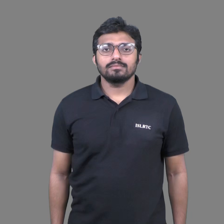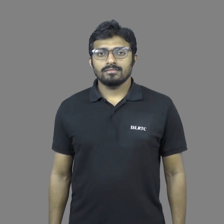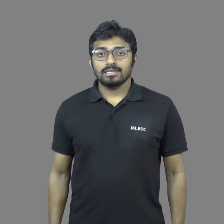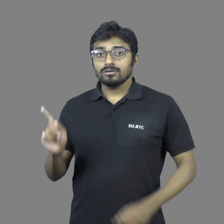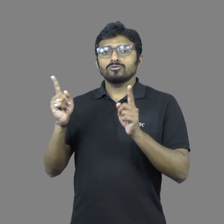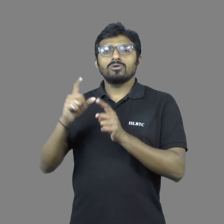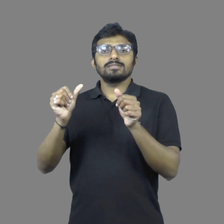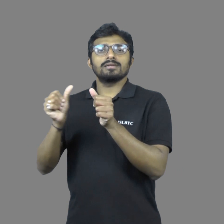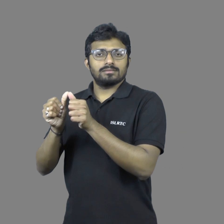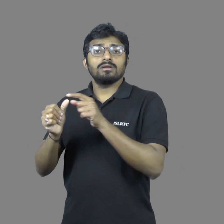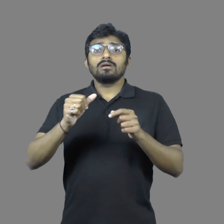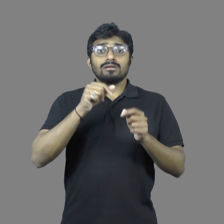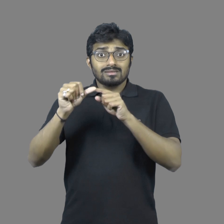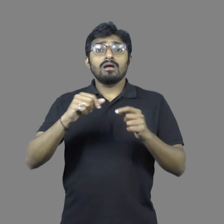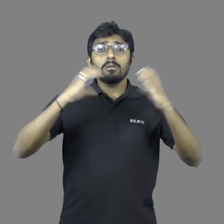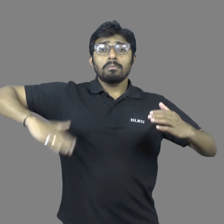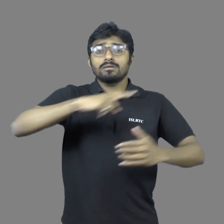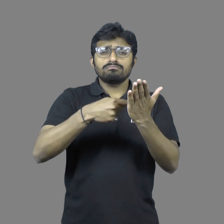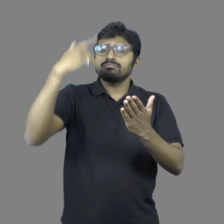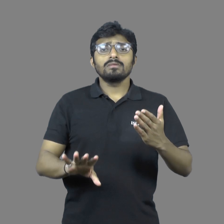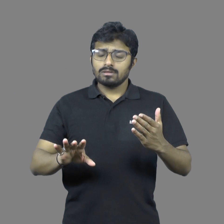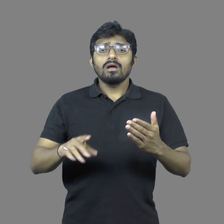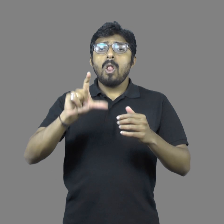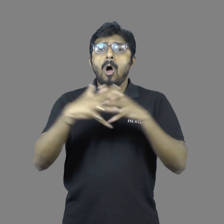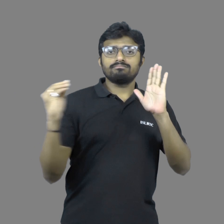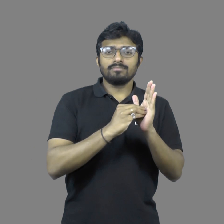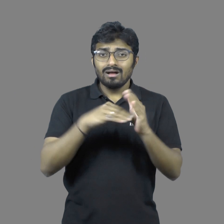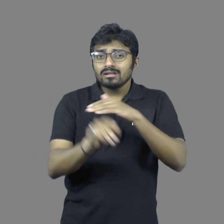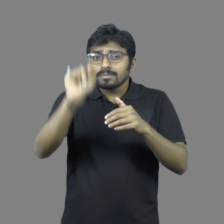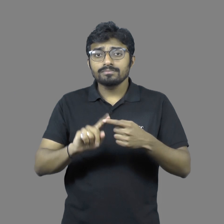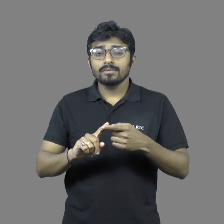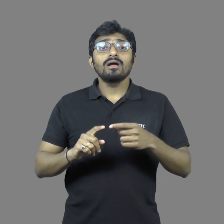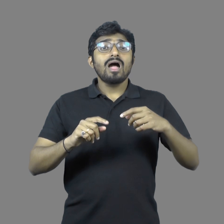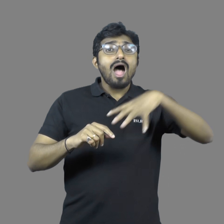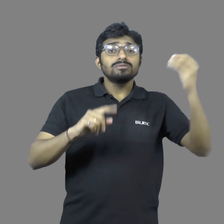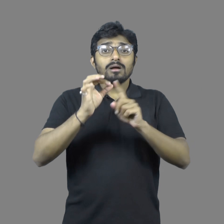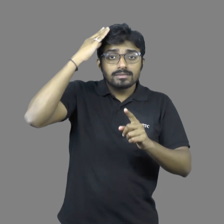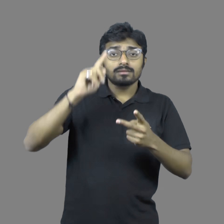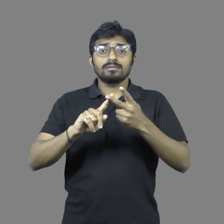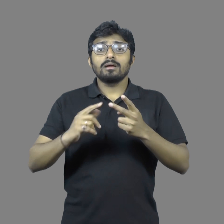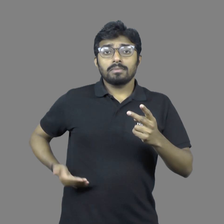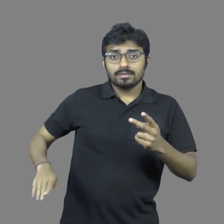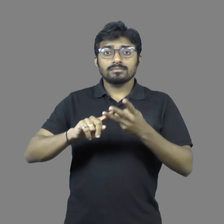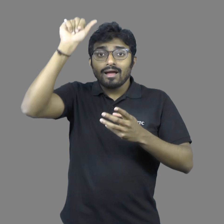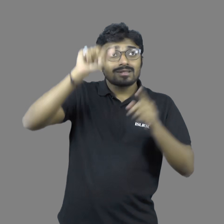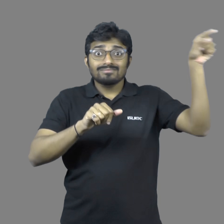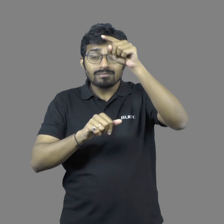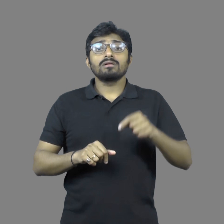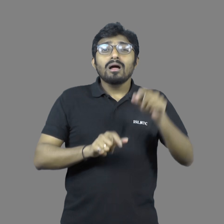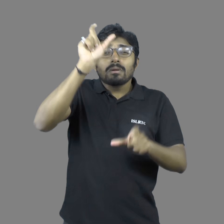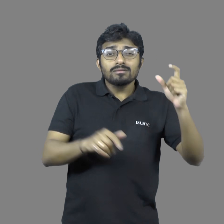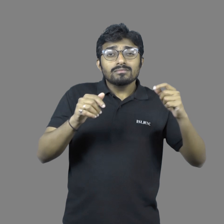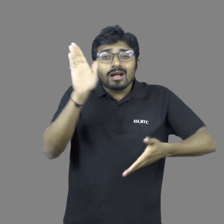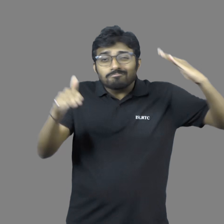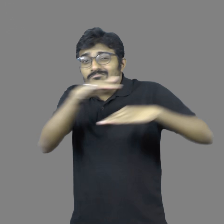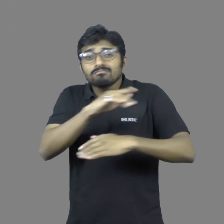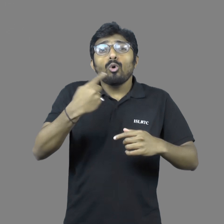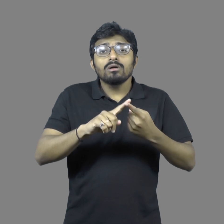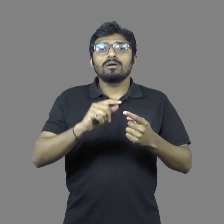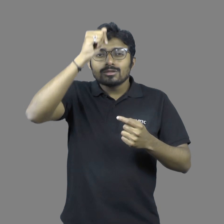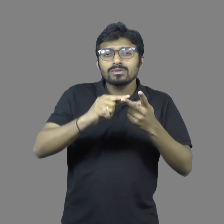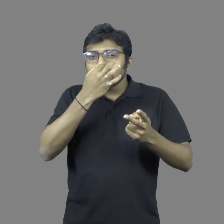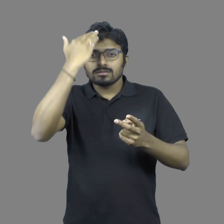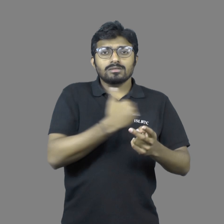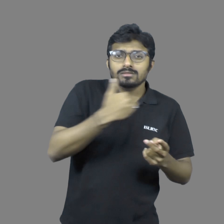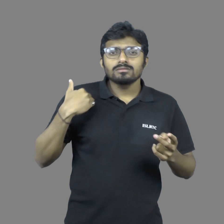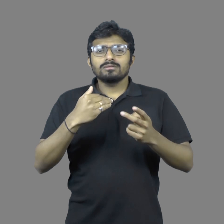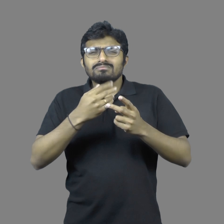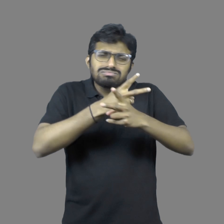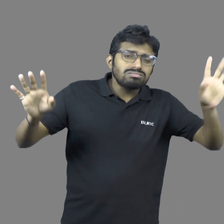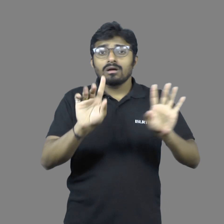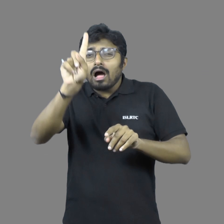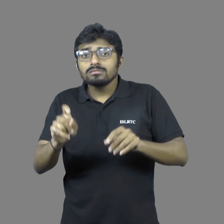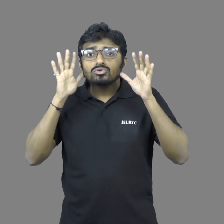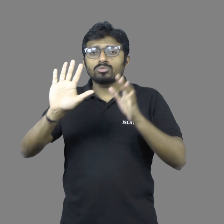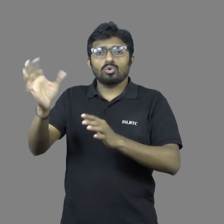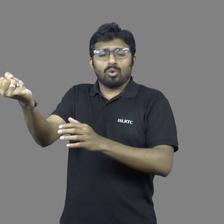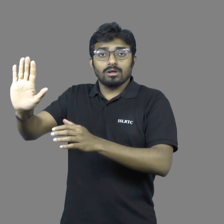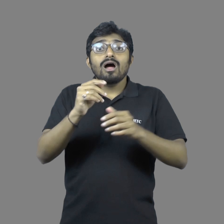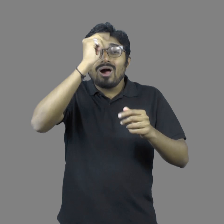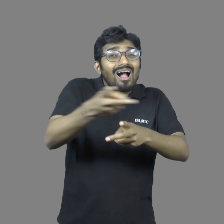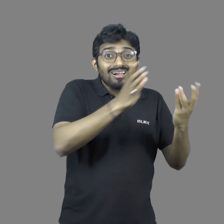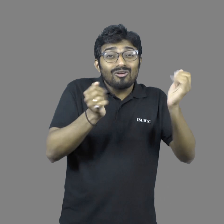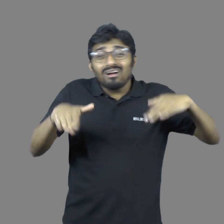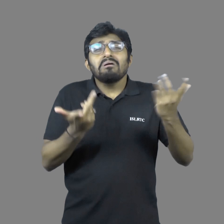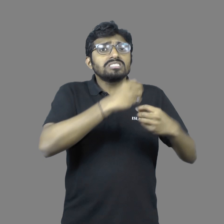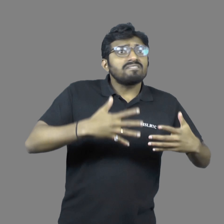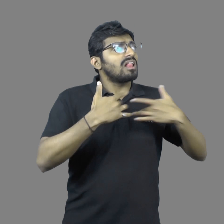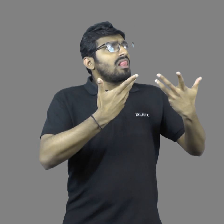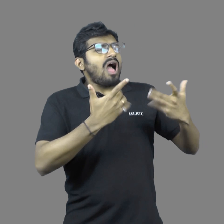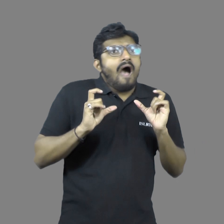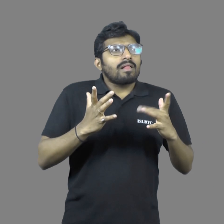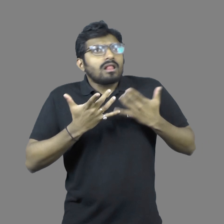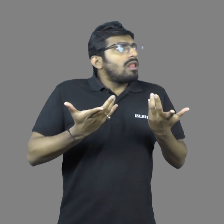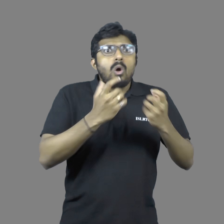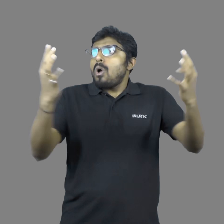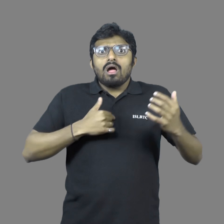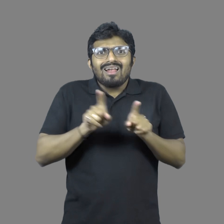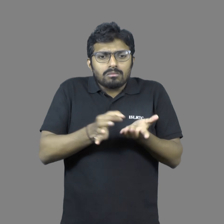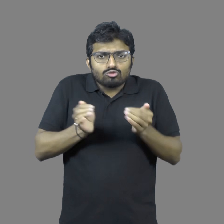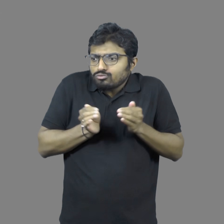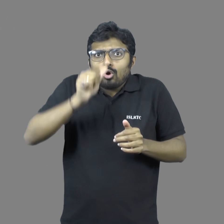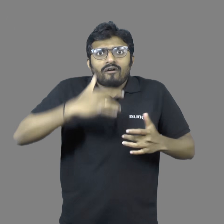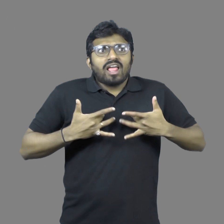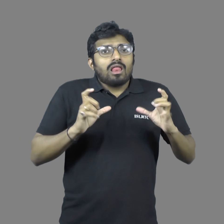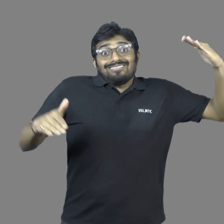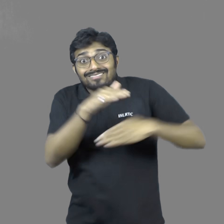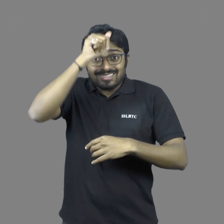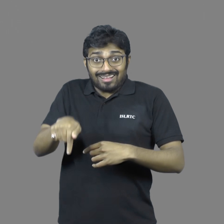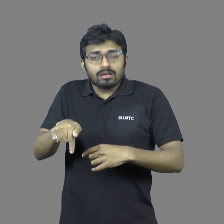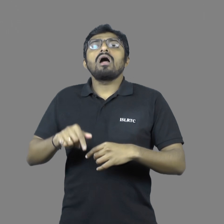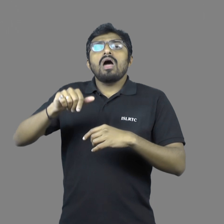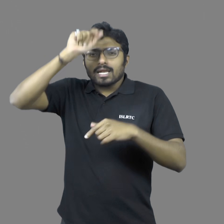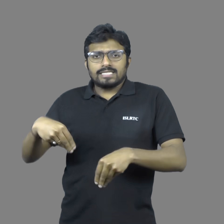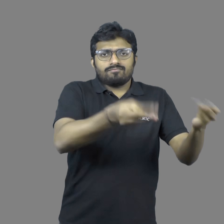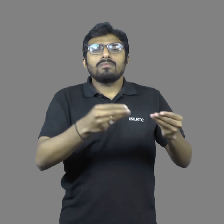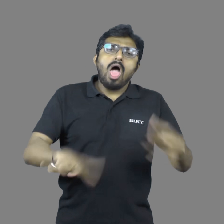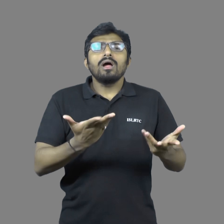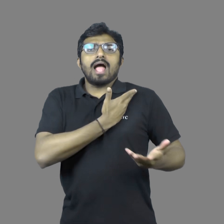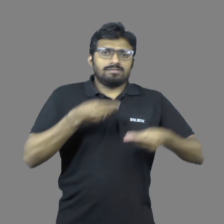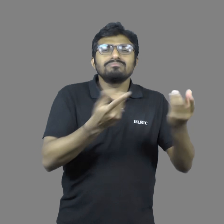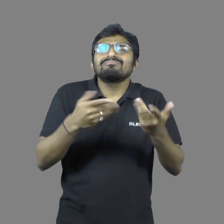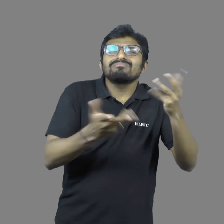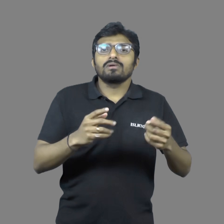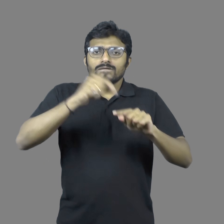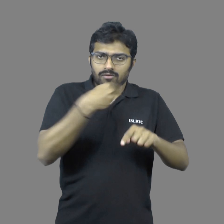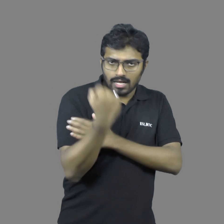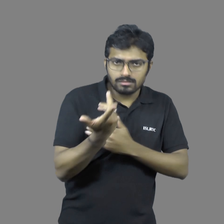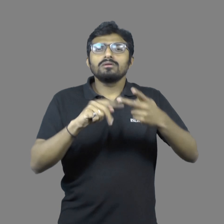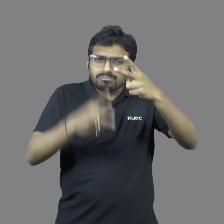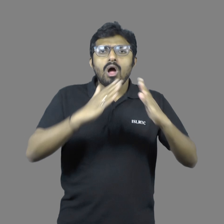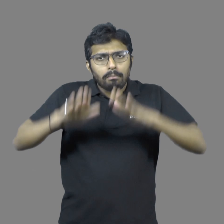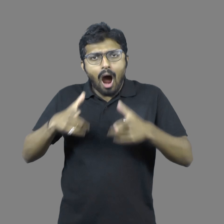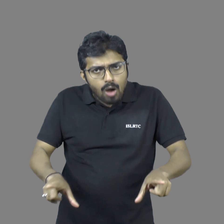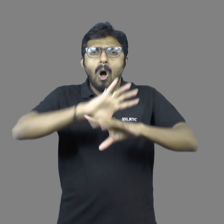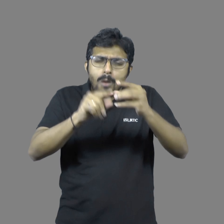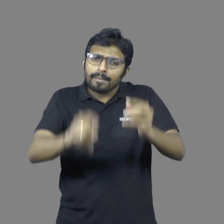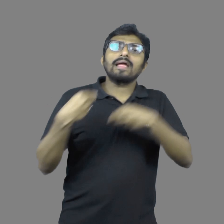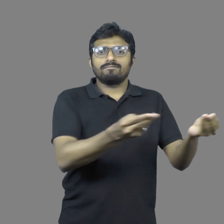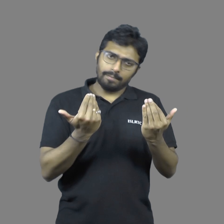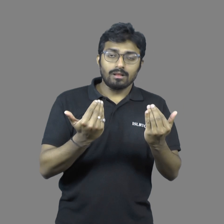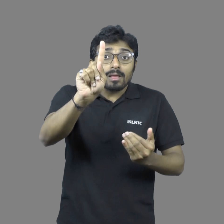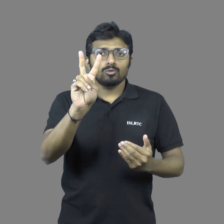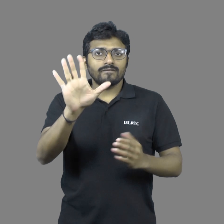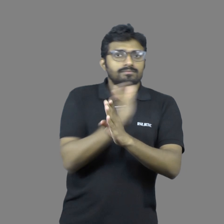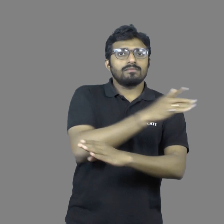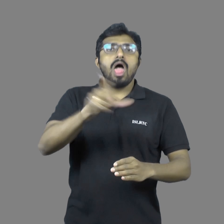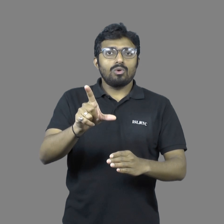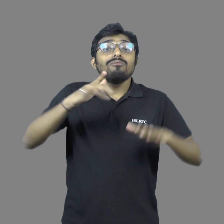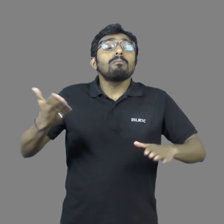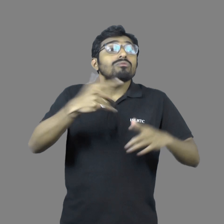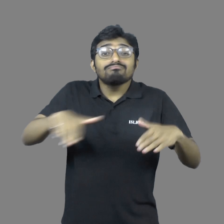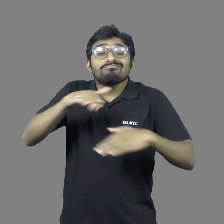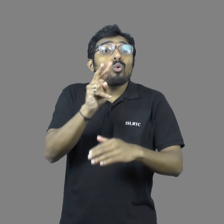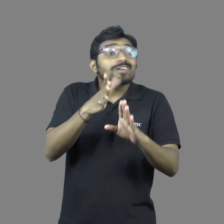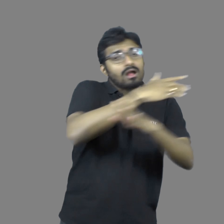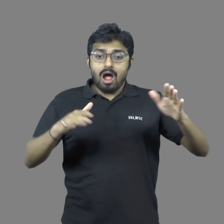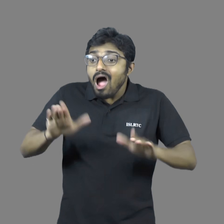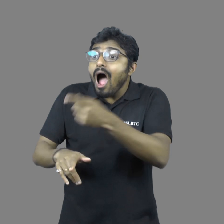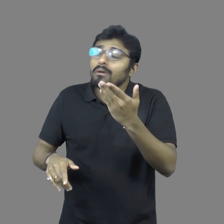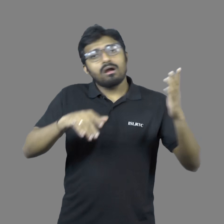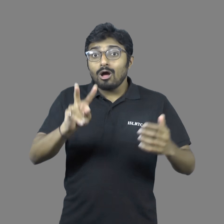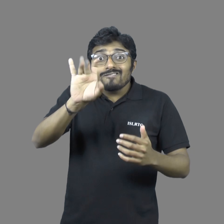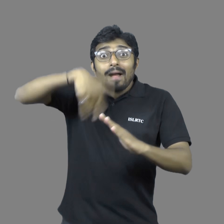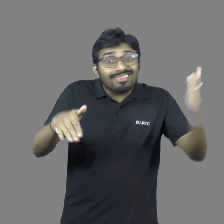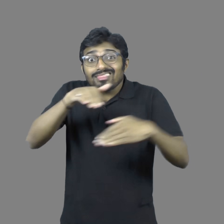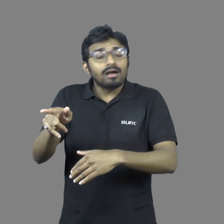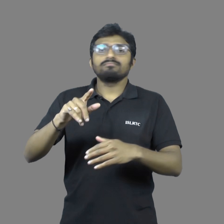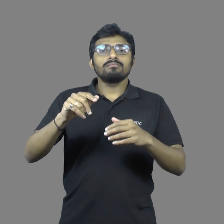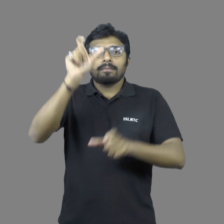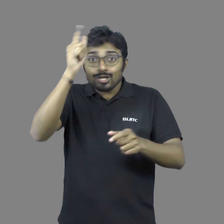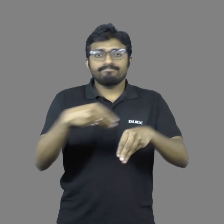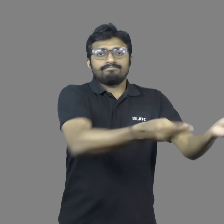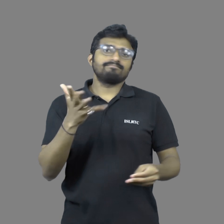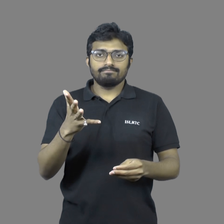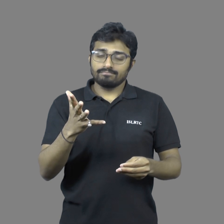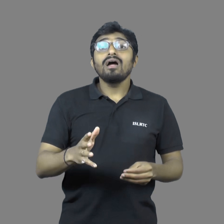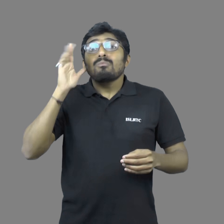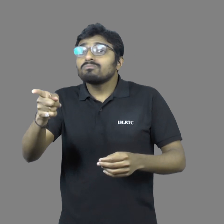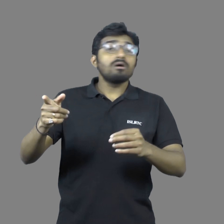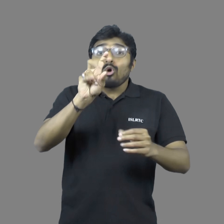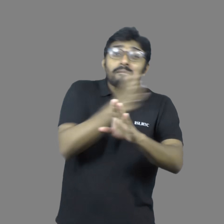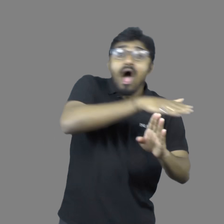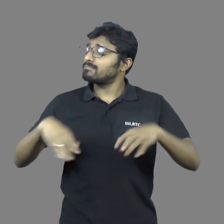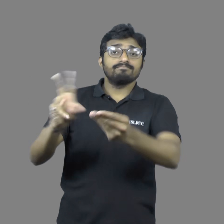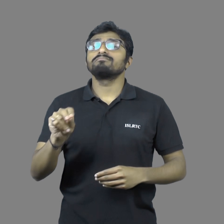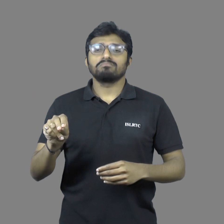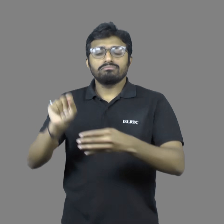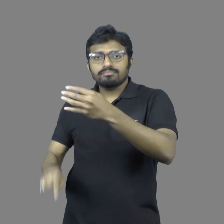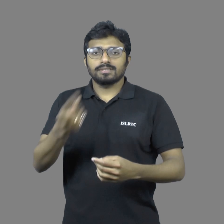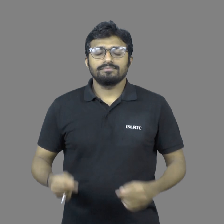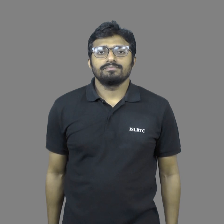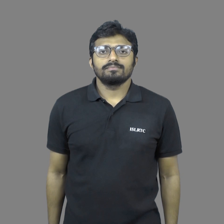CAA - Citizenship Amendment Act